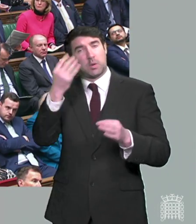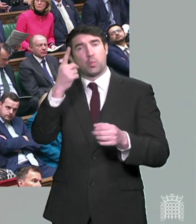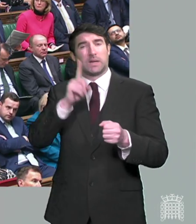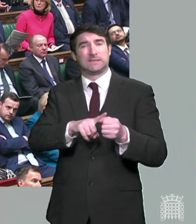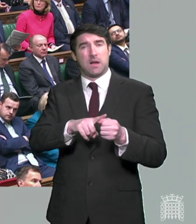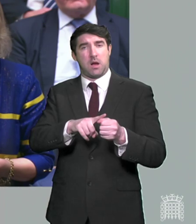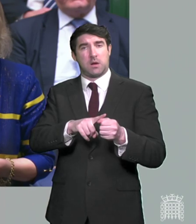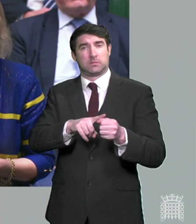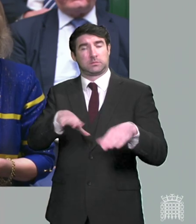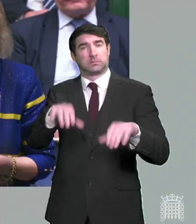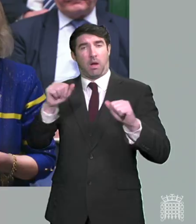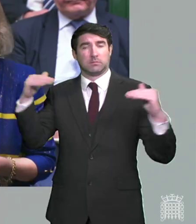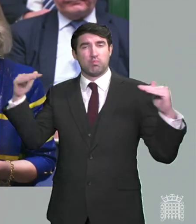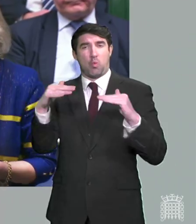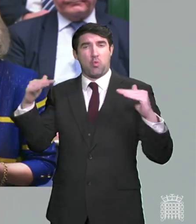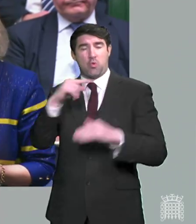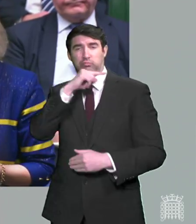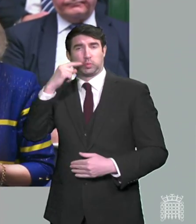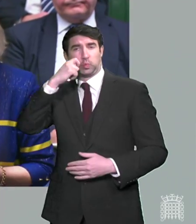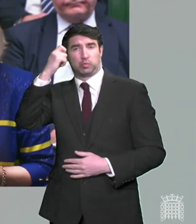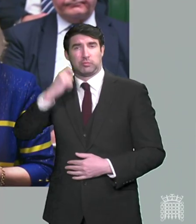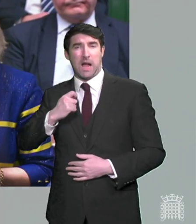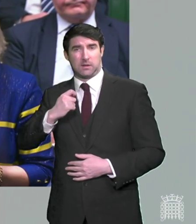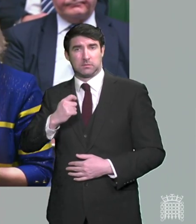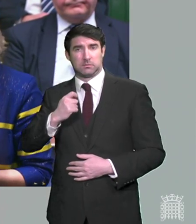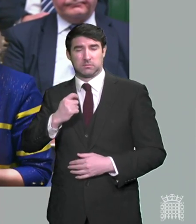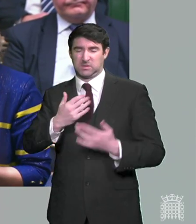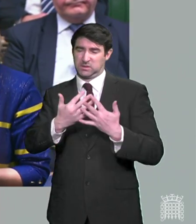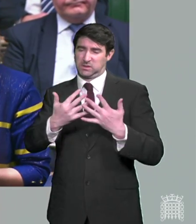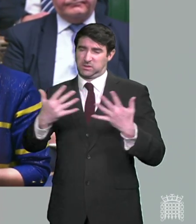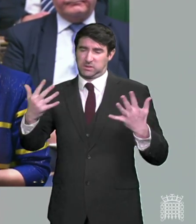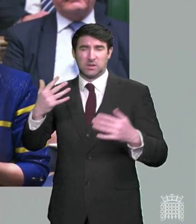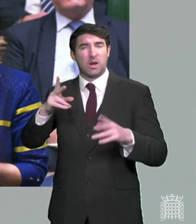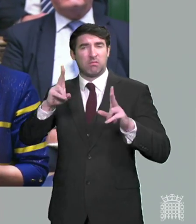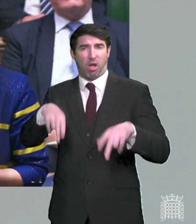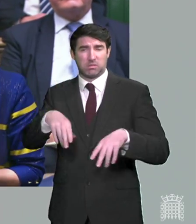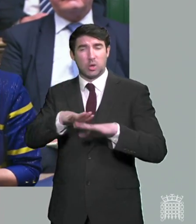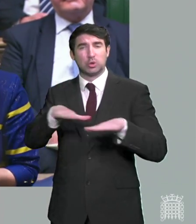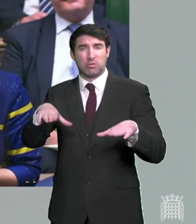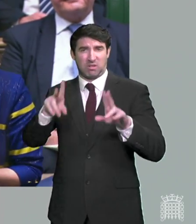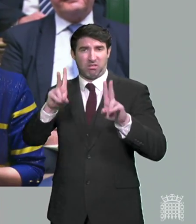Thousands of people have been killed. More than 1,000 children have been killed or injured.